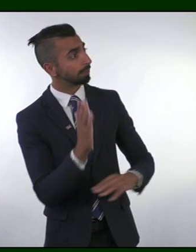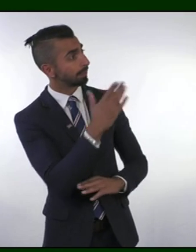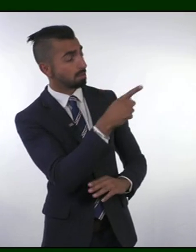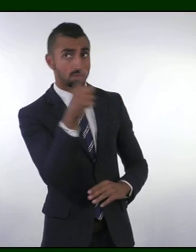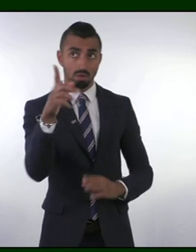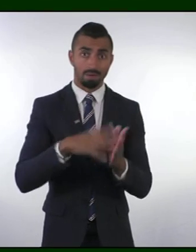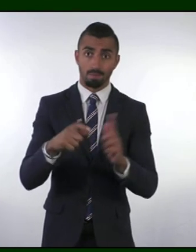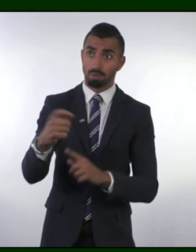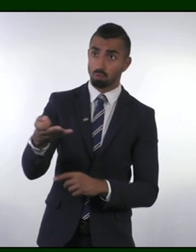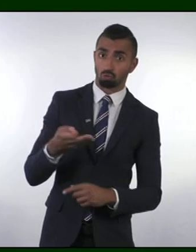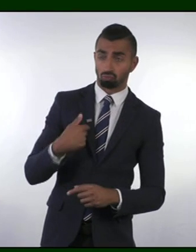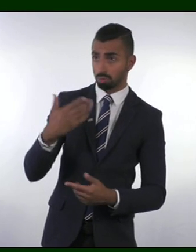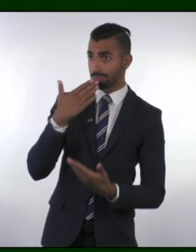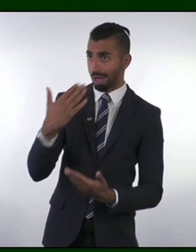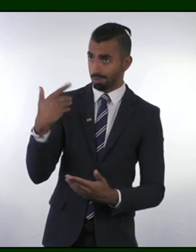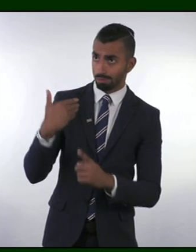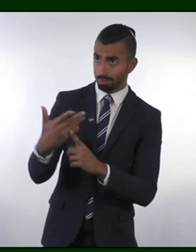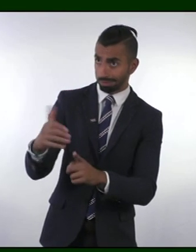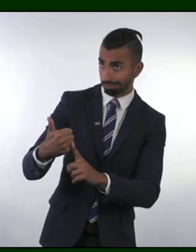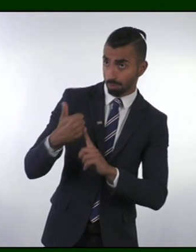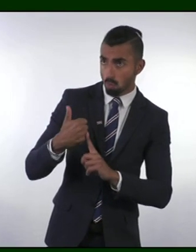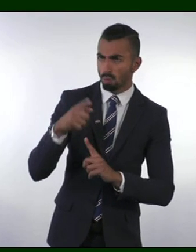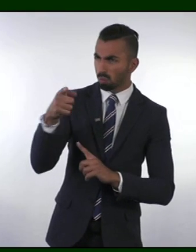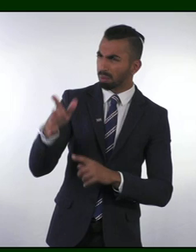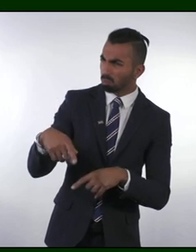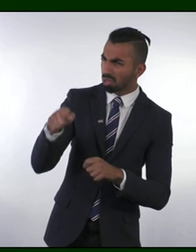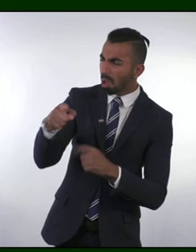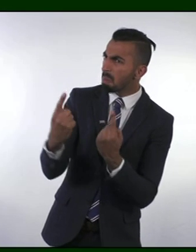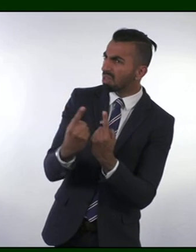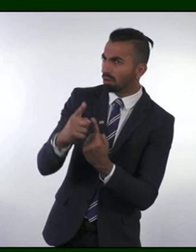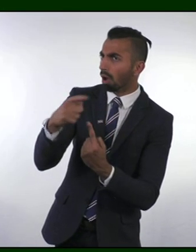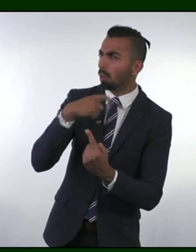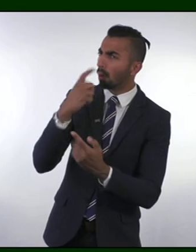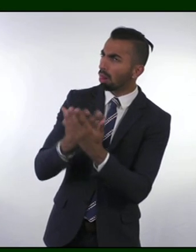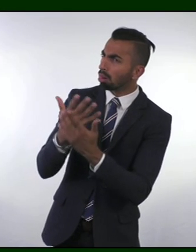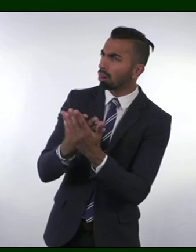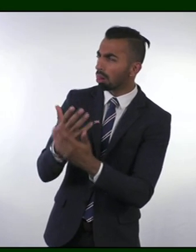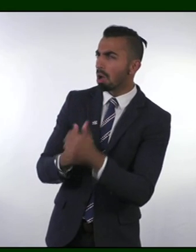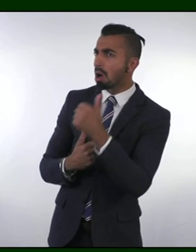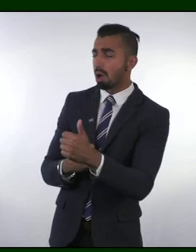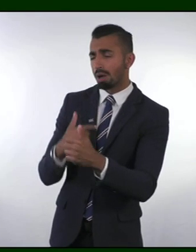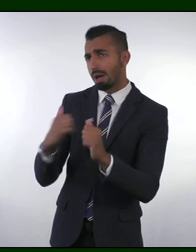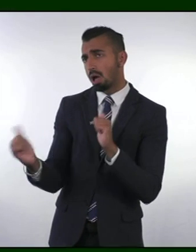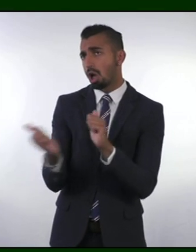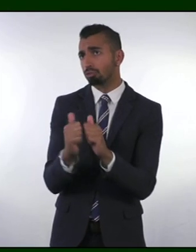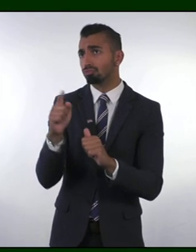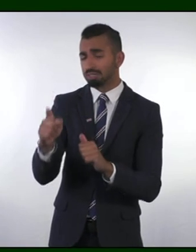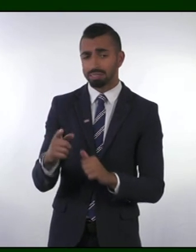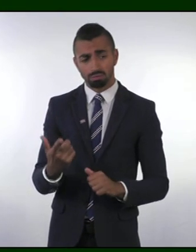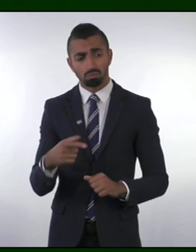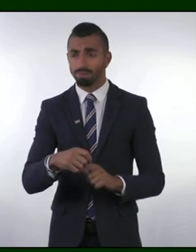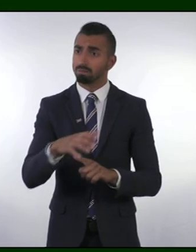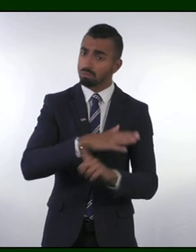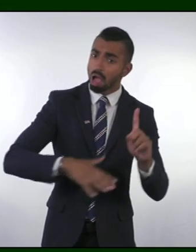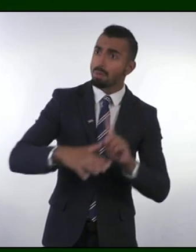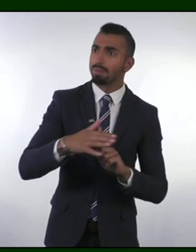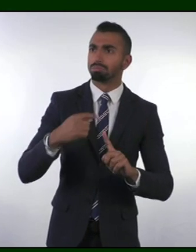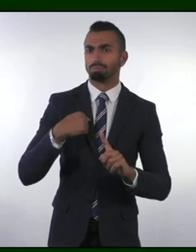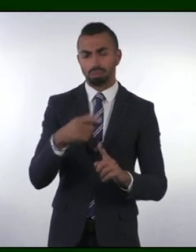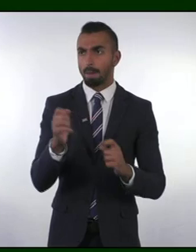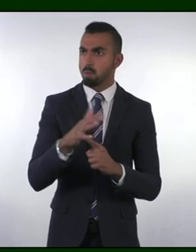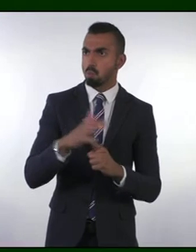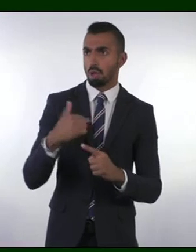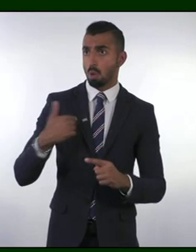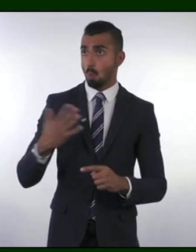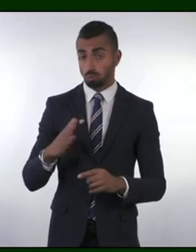I agree with him that there must be a green recovery—something he has championed for a long time—and it will be a green recovery.